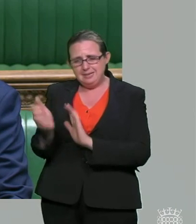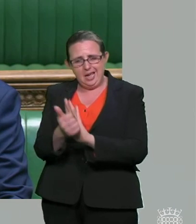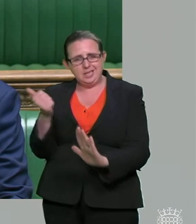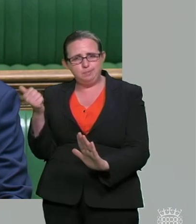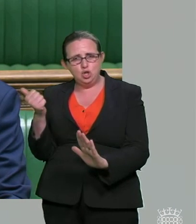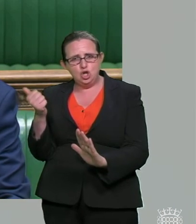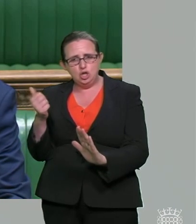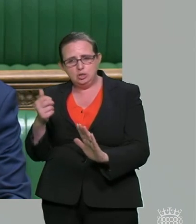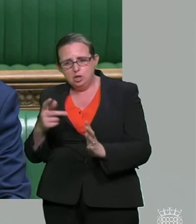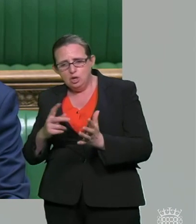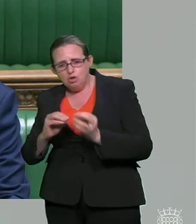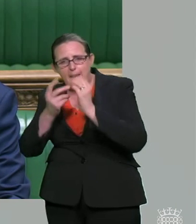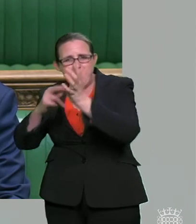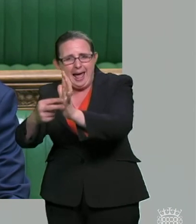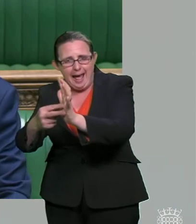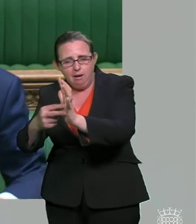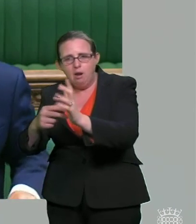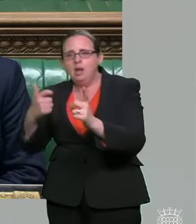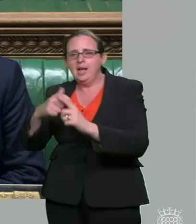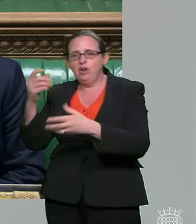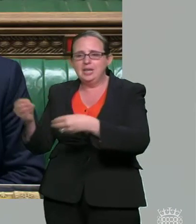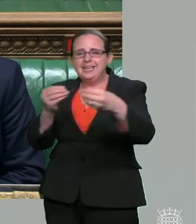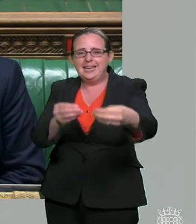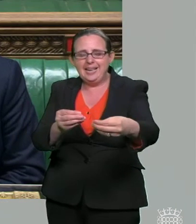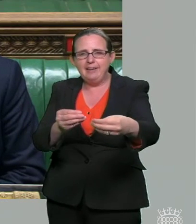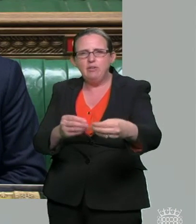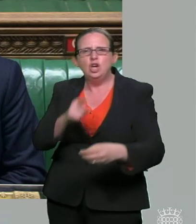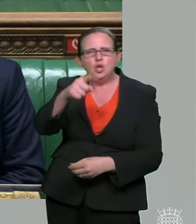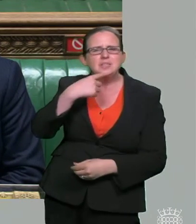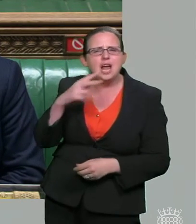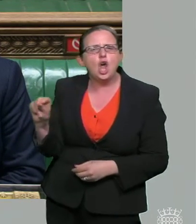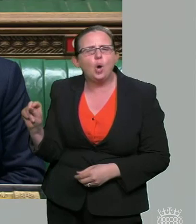Kevan Collins told him, and he said no. Who does he think he is kidding?